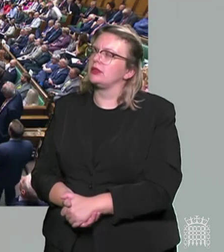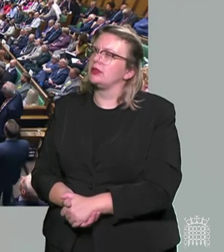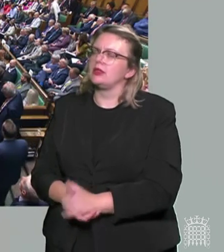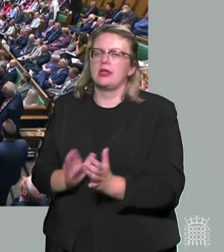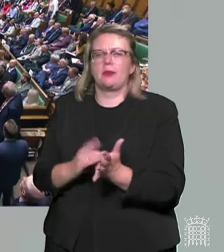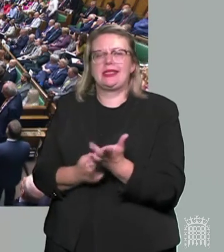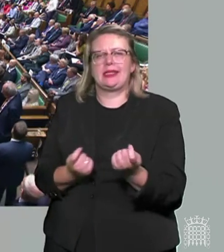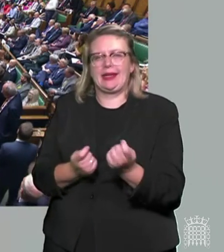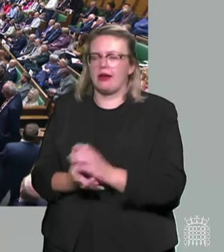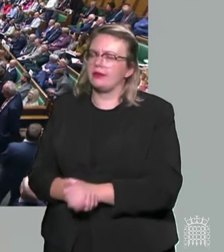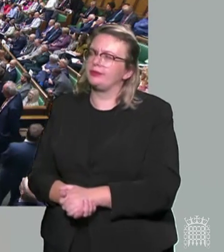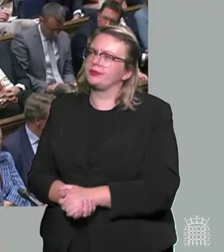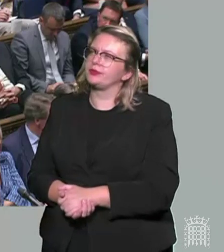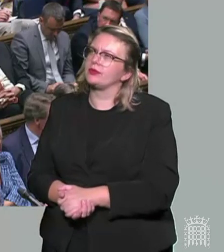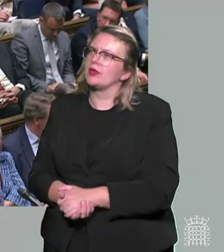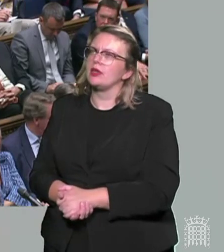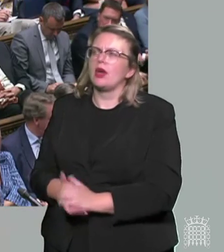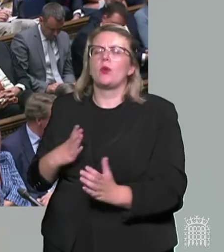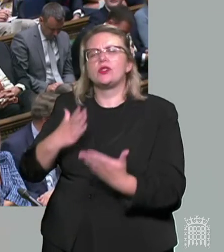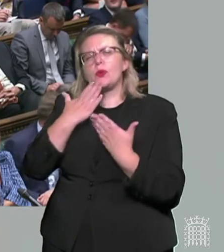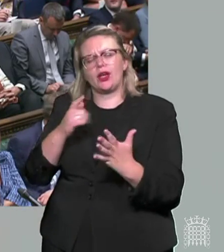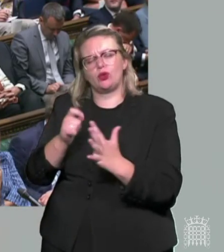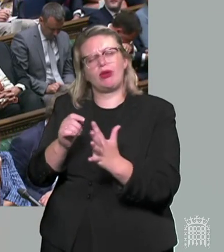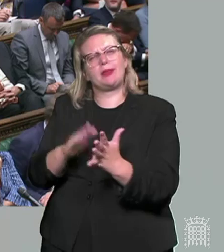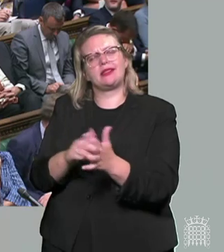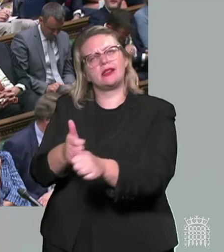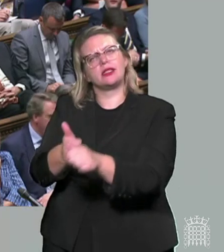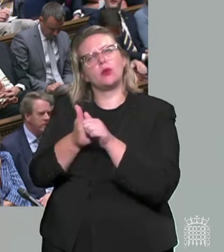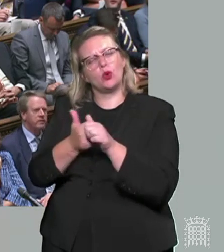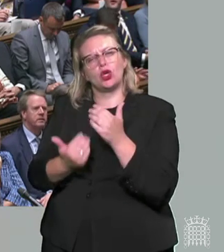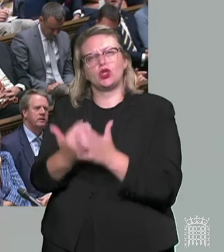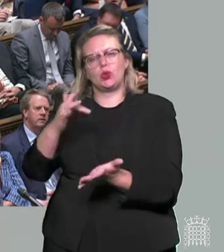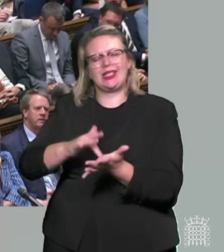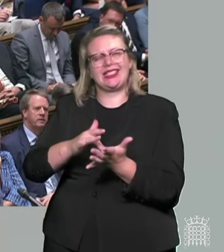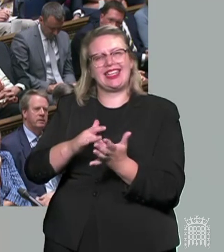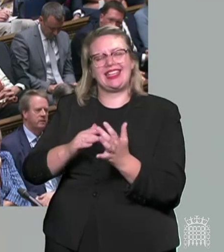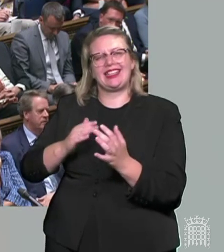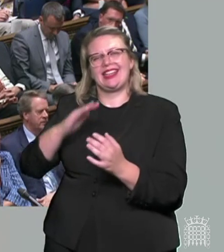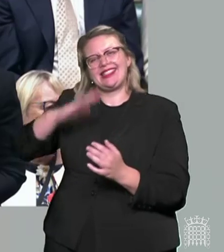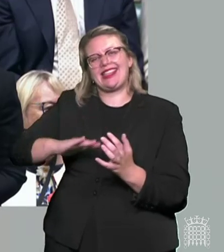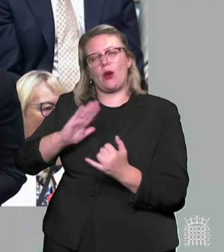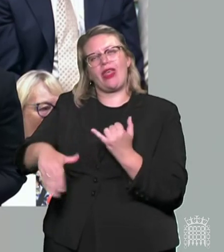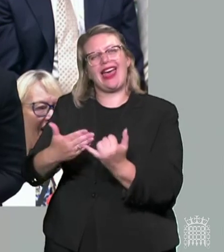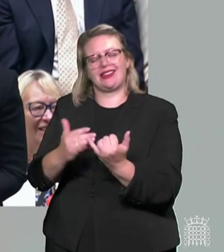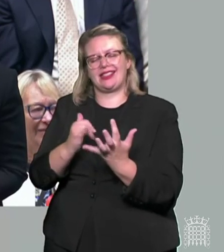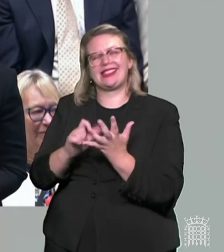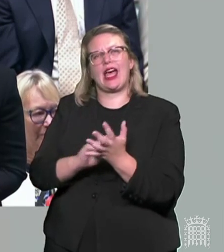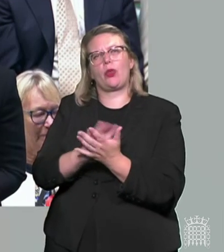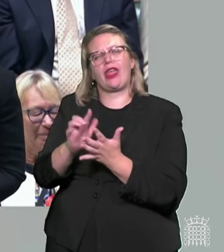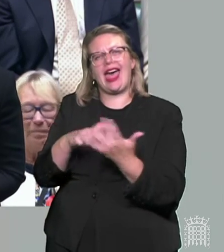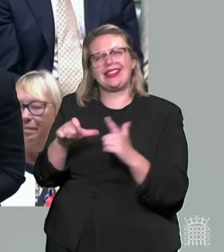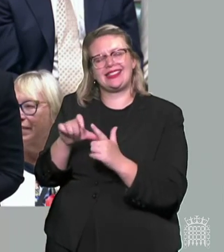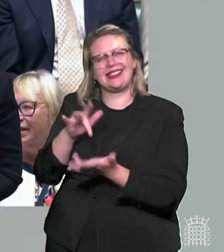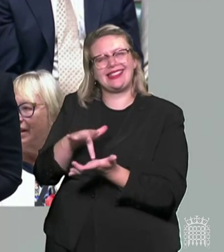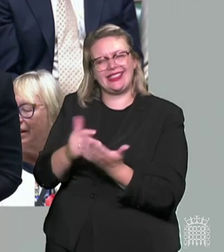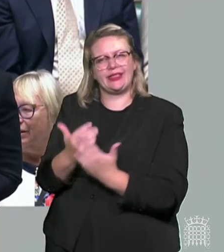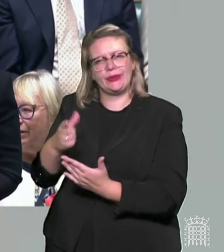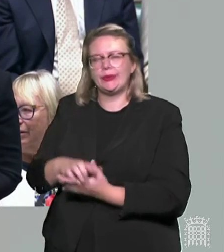I thank the Prime Minister for his support for the new city of Southend.